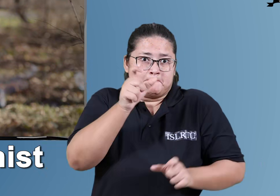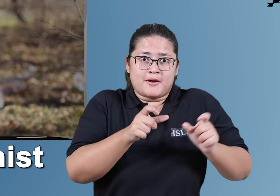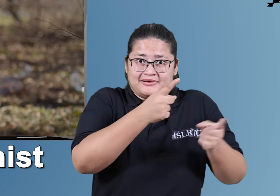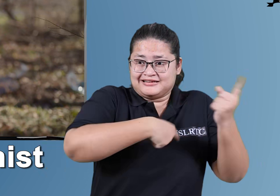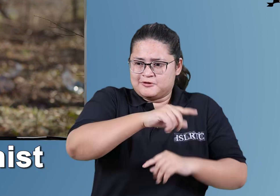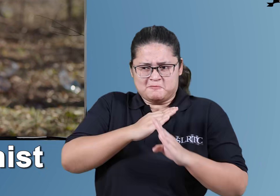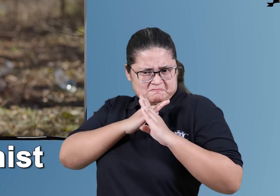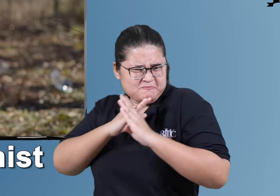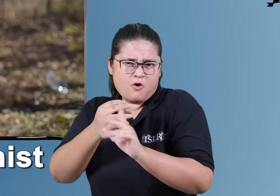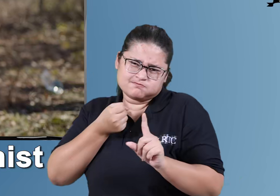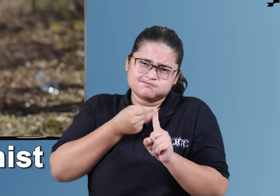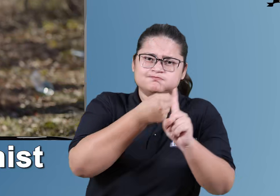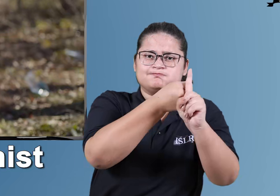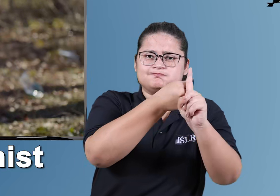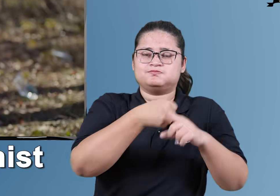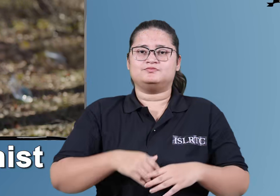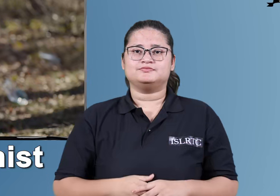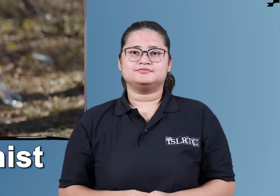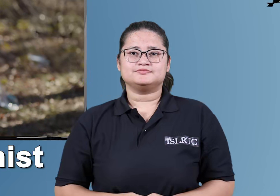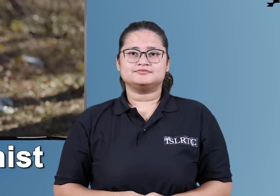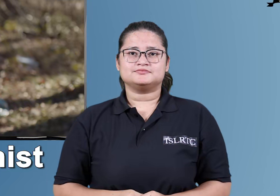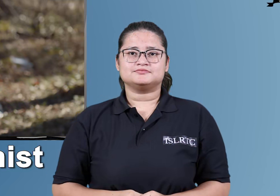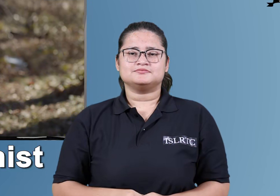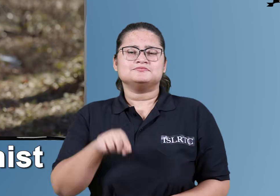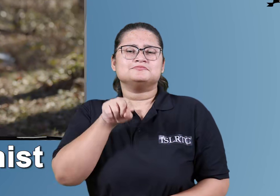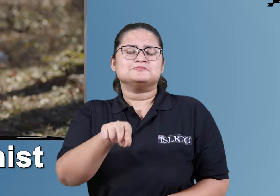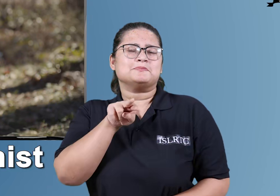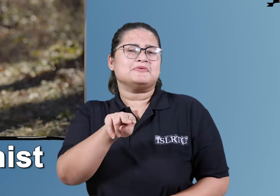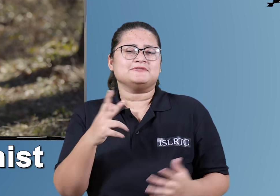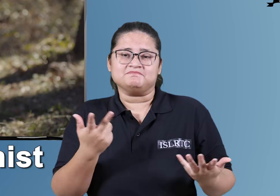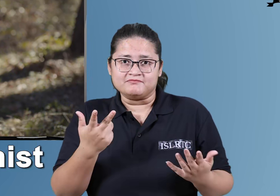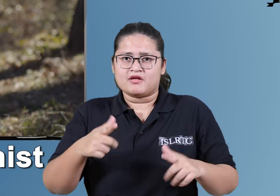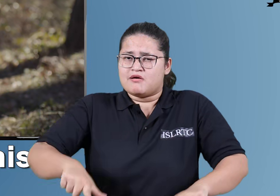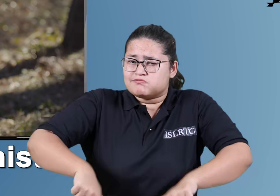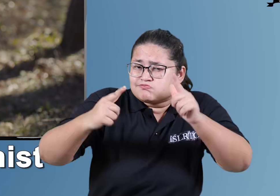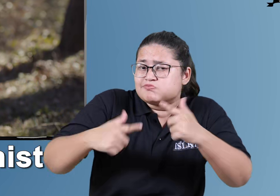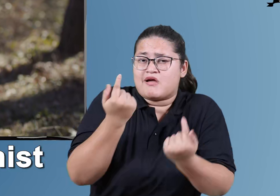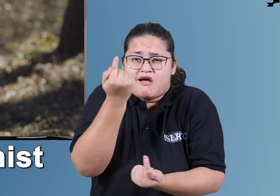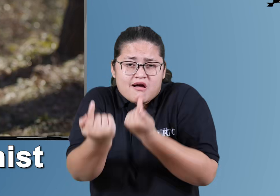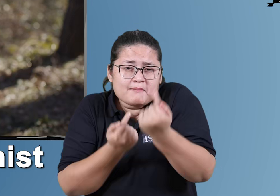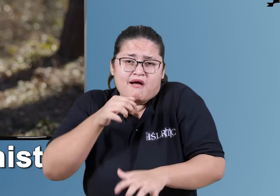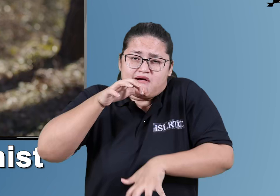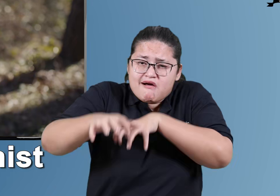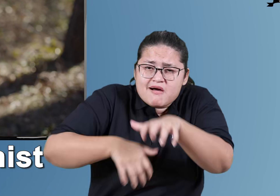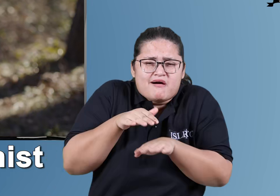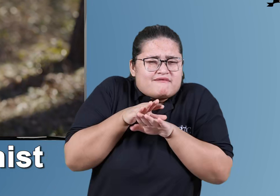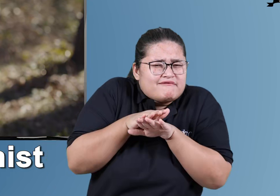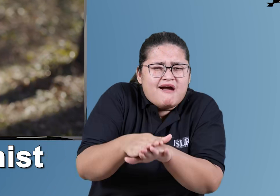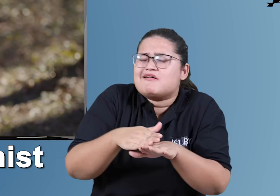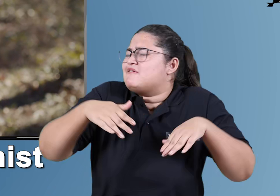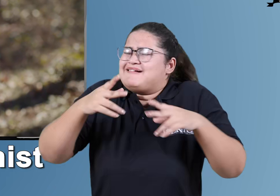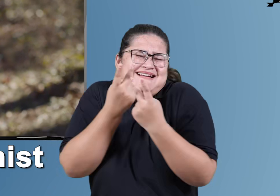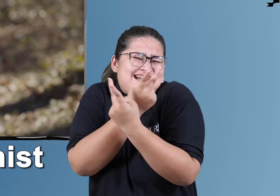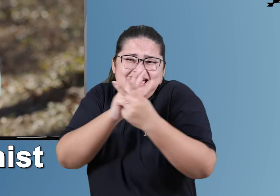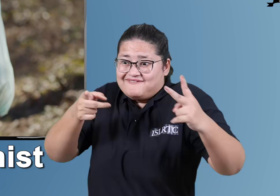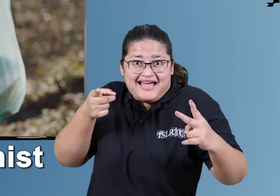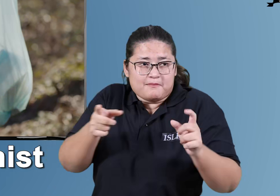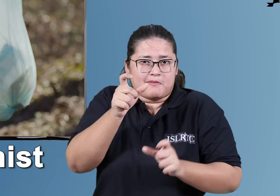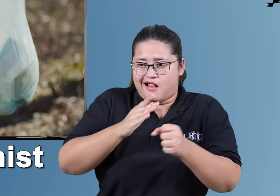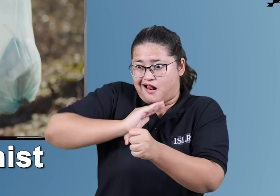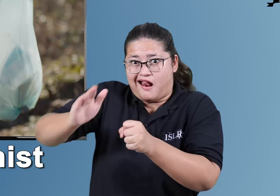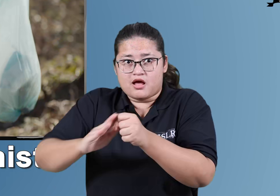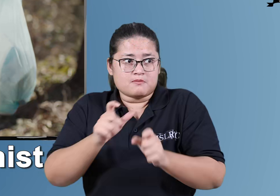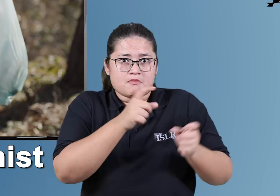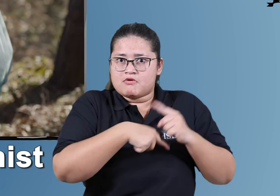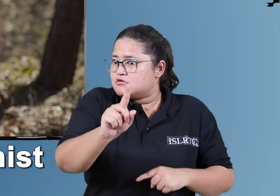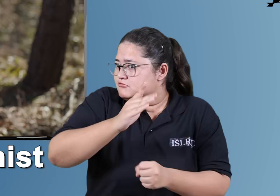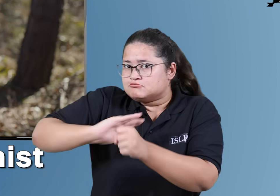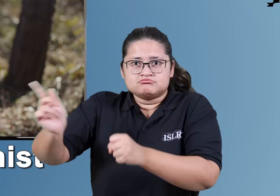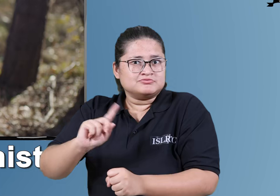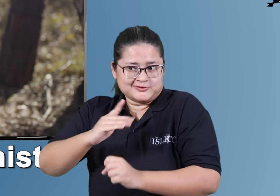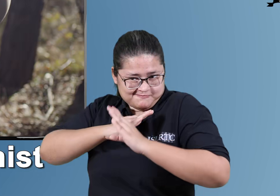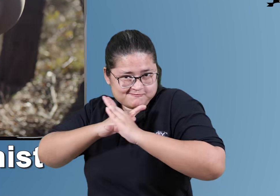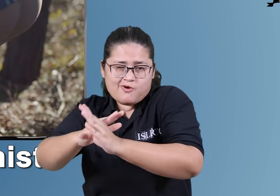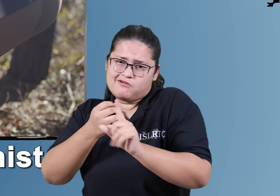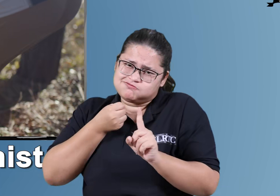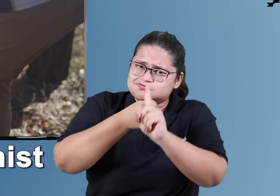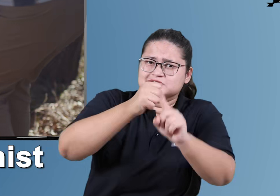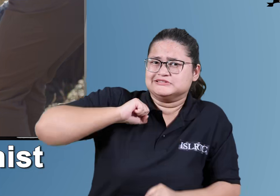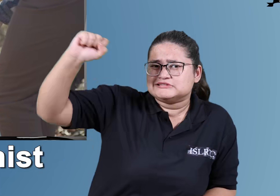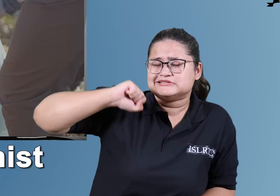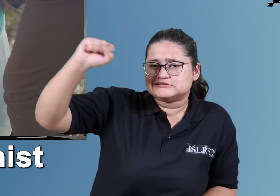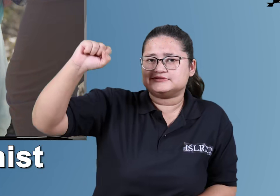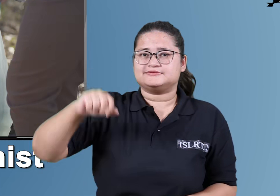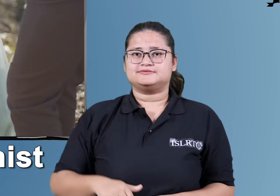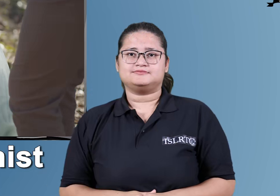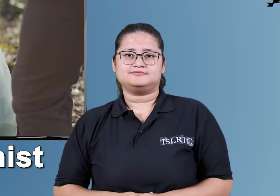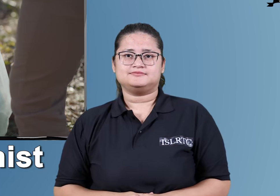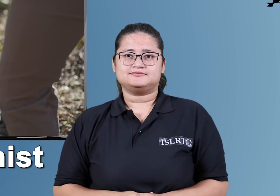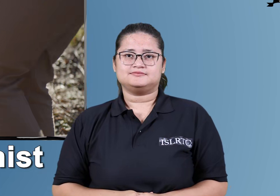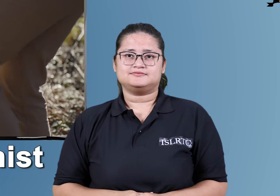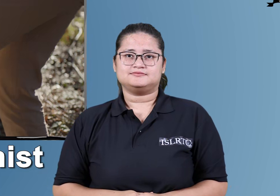Conservationist A conservationist is someone who actively works to protect the environment, wildlife, and natural resources.